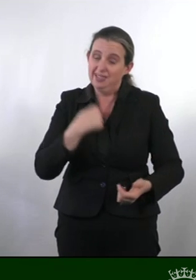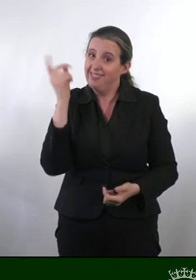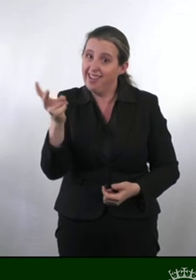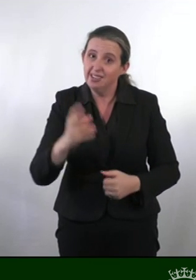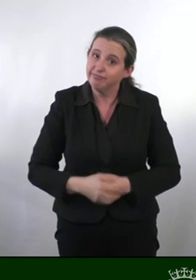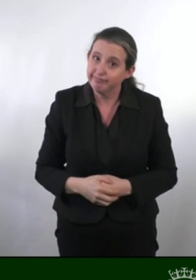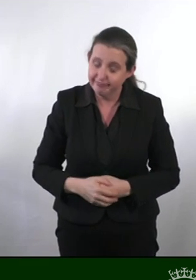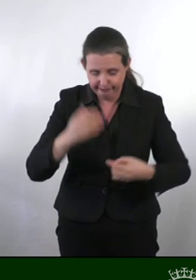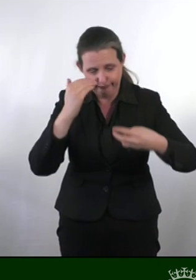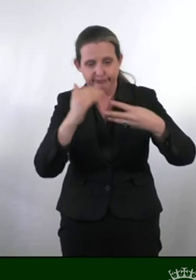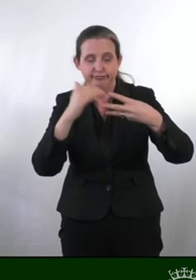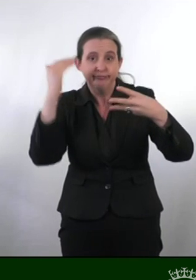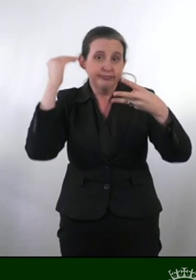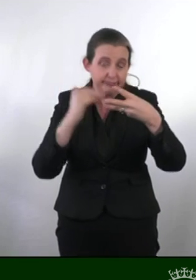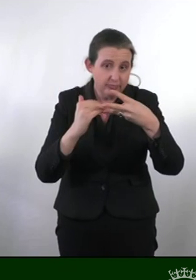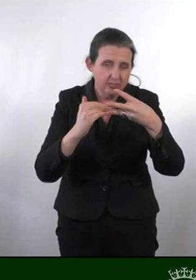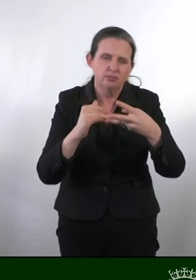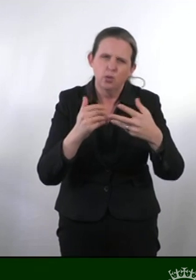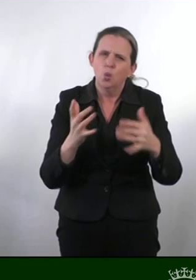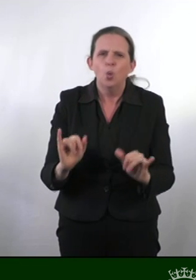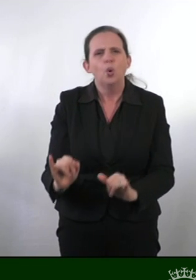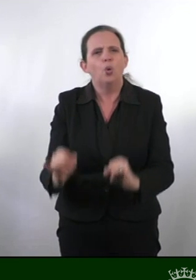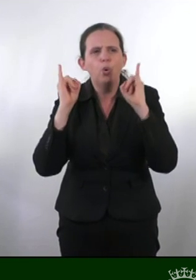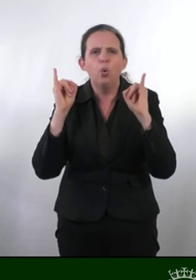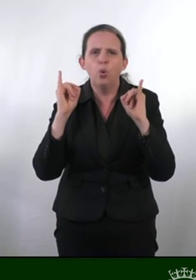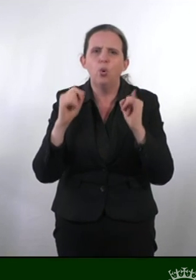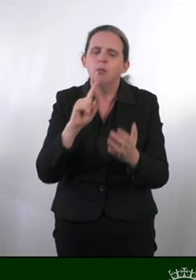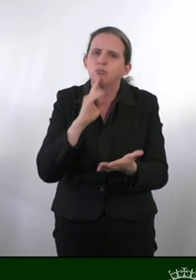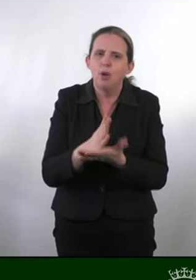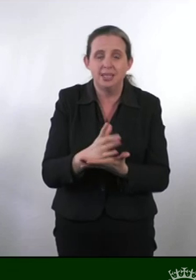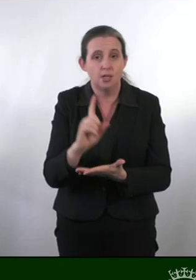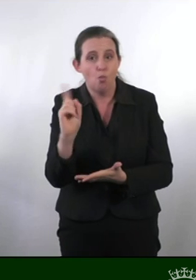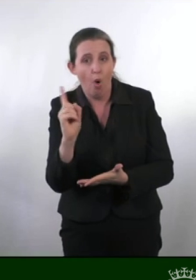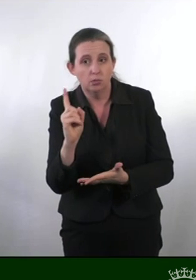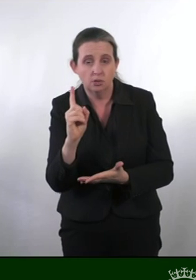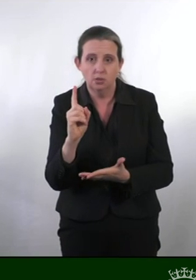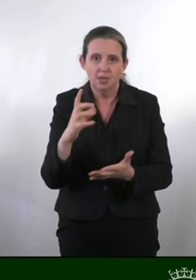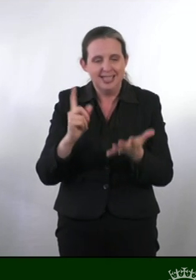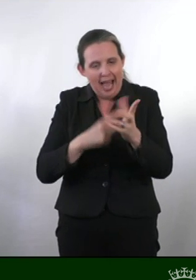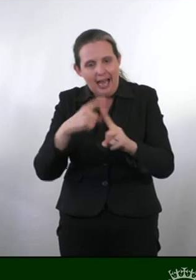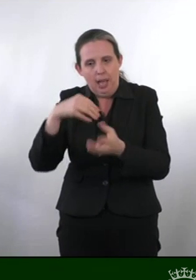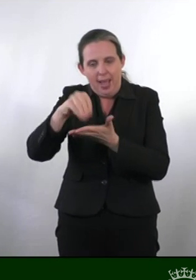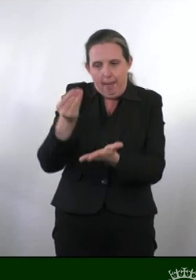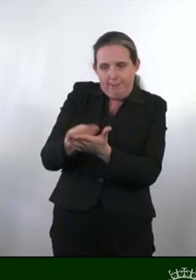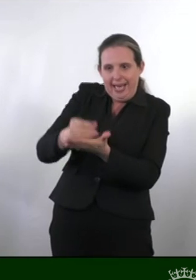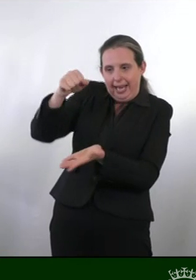Moving on, to perhaps the most serious of the promises under the code: no misuse of taxpayers’ money.